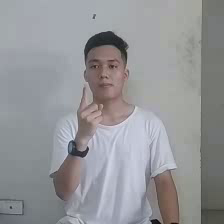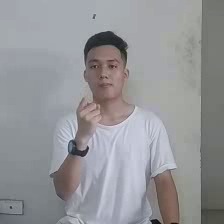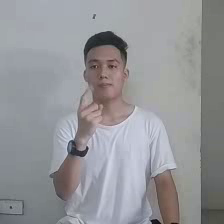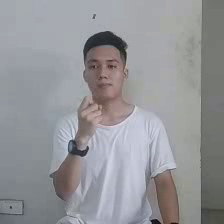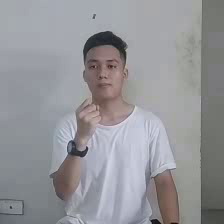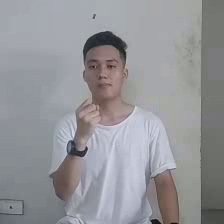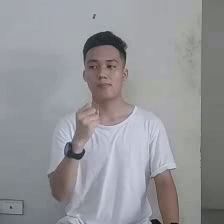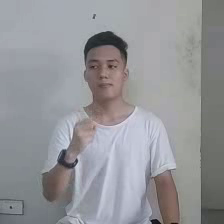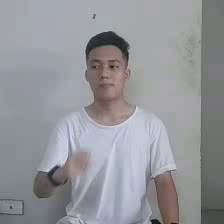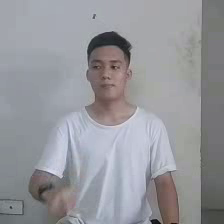Đâu